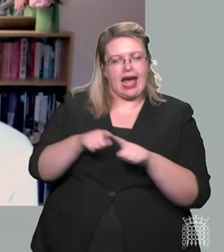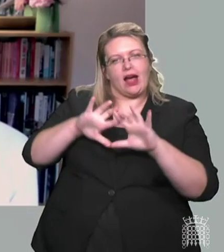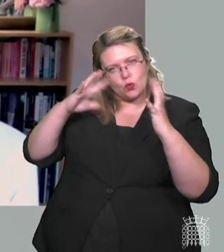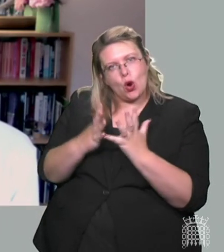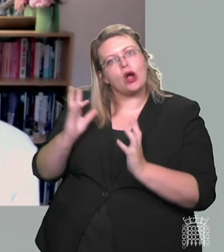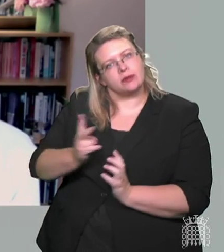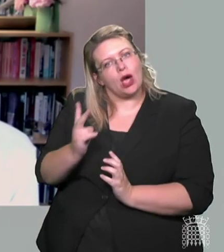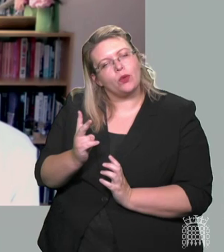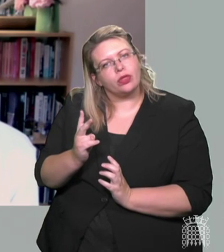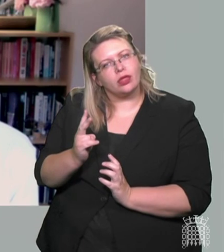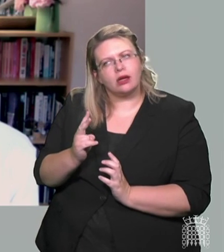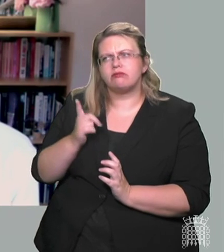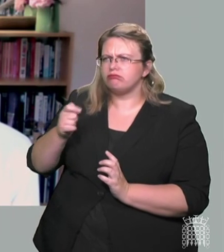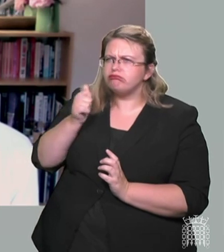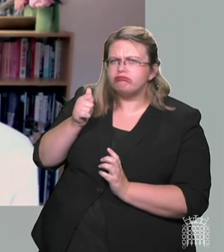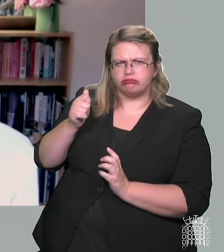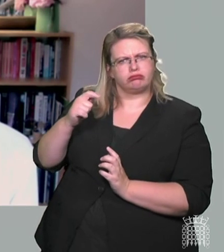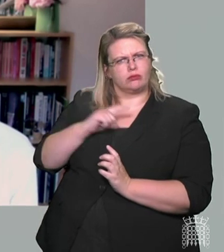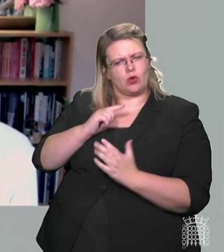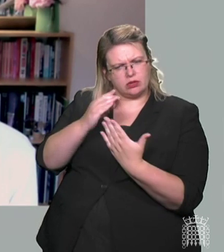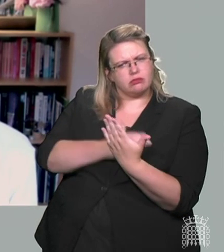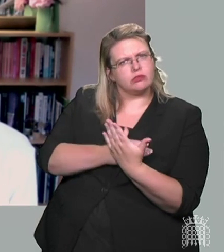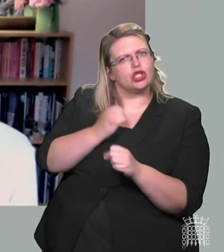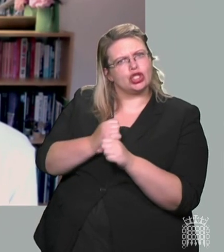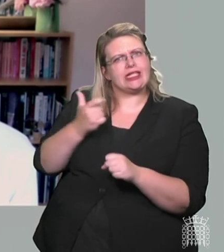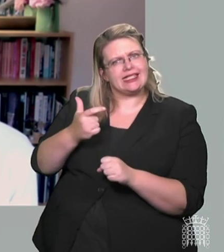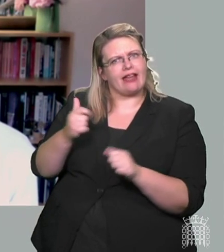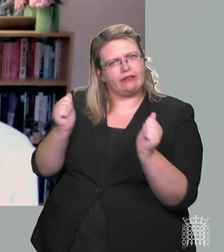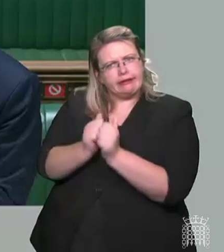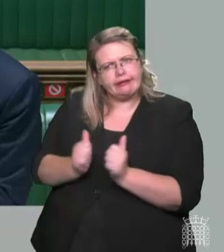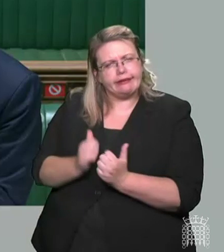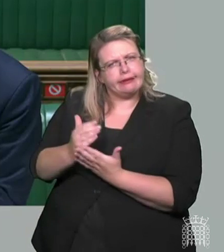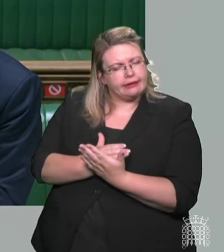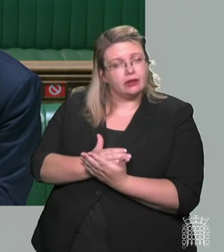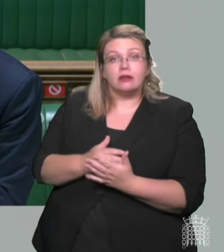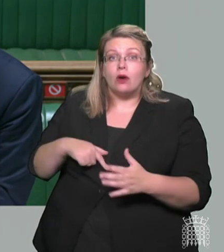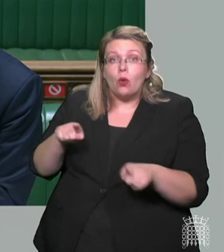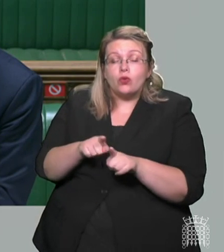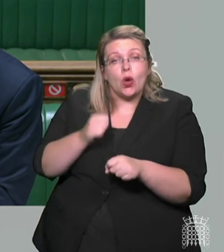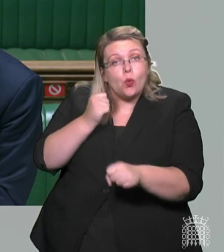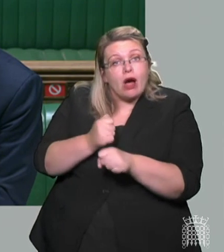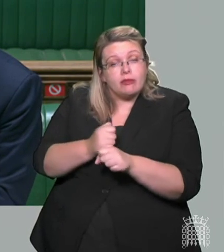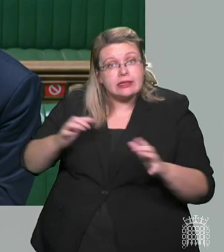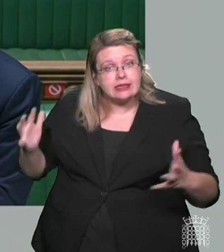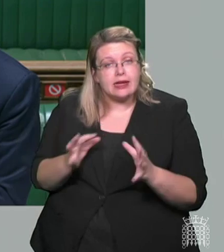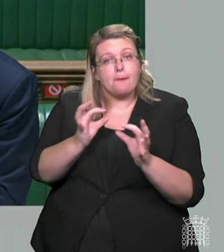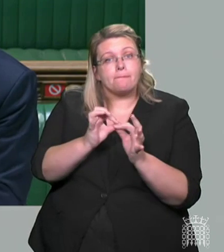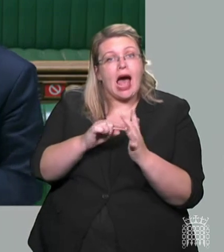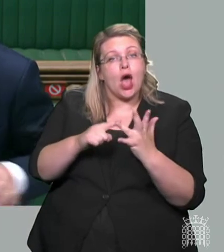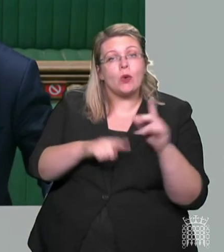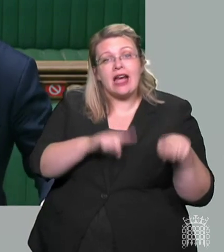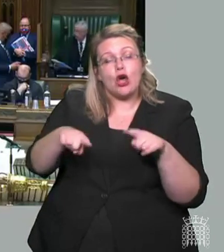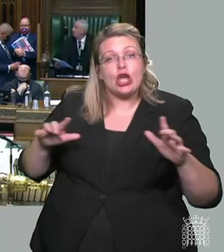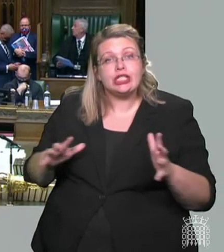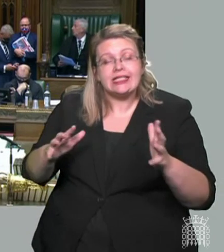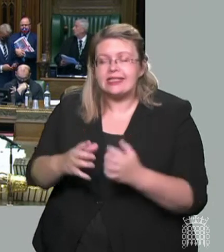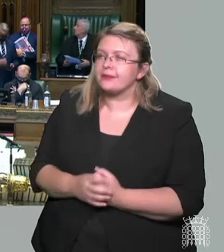The honourable Lady can see that from the conclusions of the G7 summit and everything that the Government do to promote biodiversity across our country.